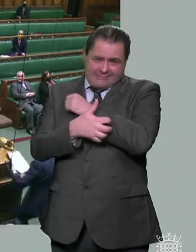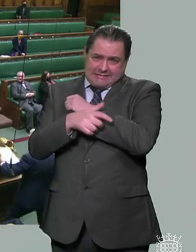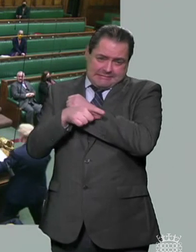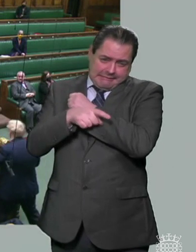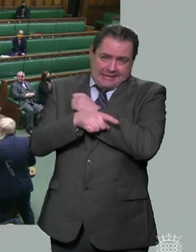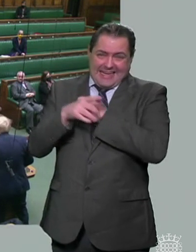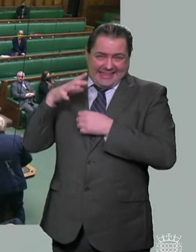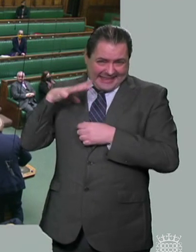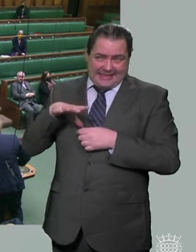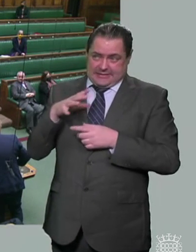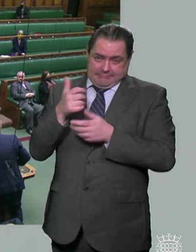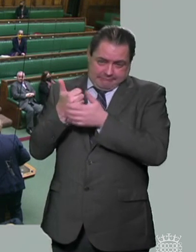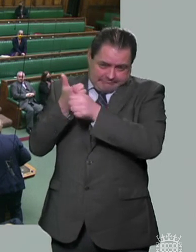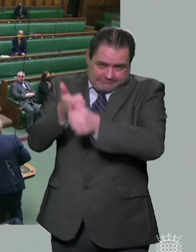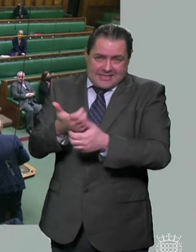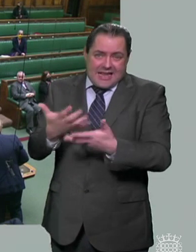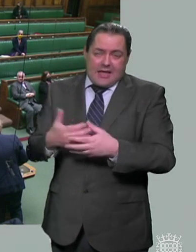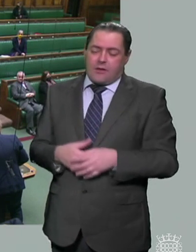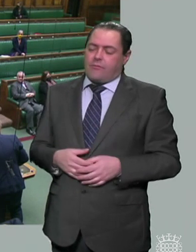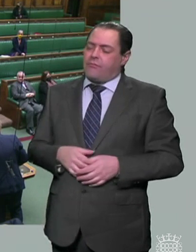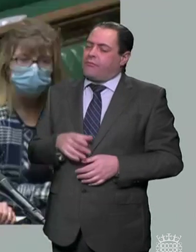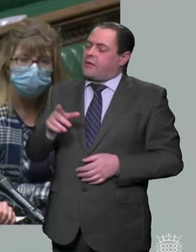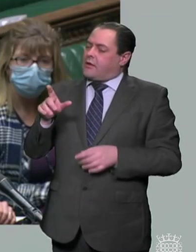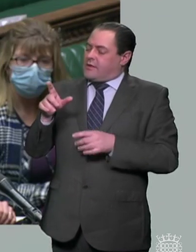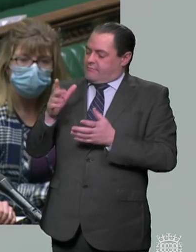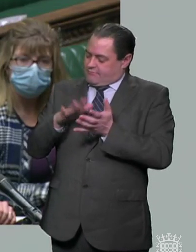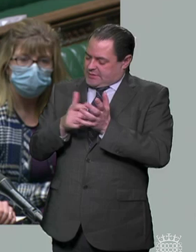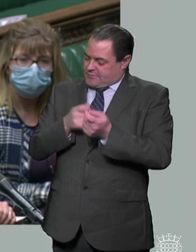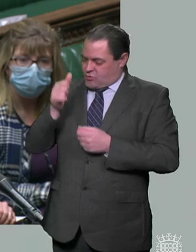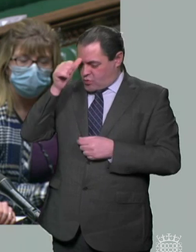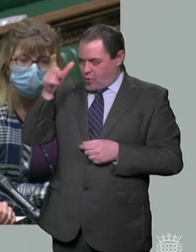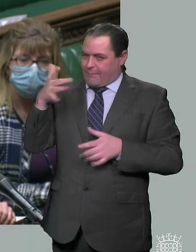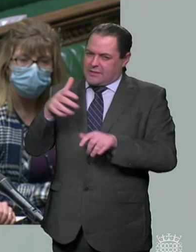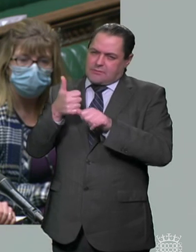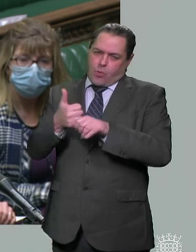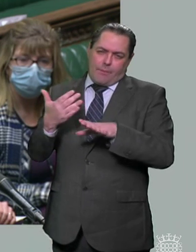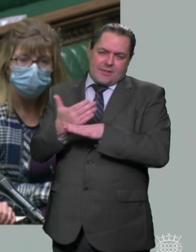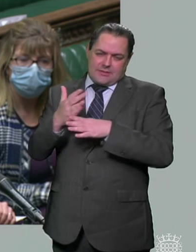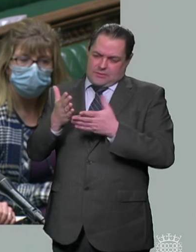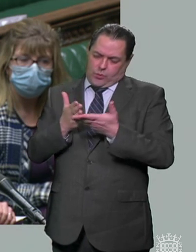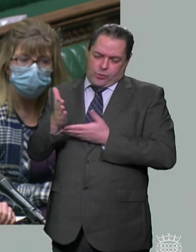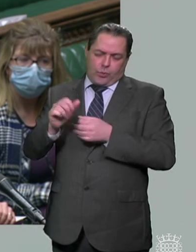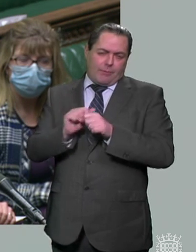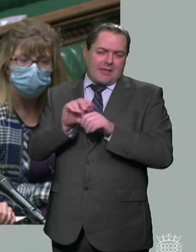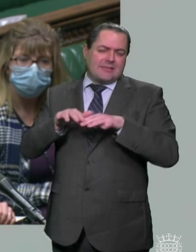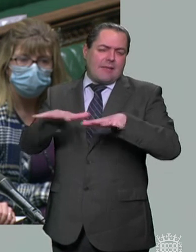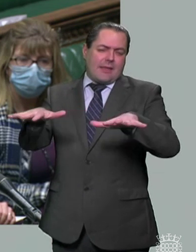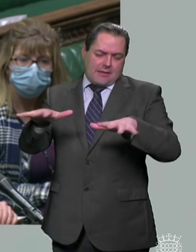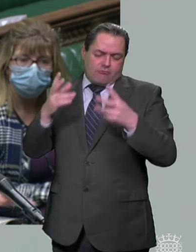As the honourable Gentleman knows, we have given significant support to businesses throughout the pandemic, and we keep that under review.